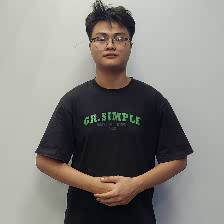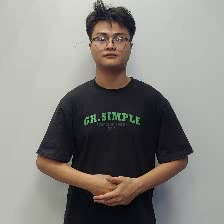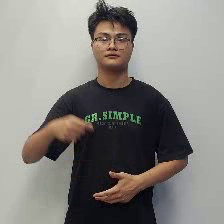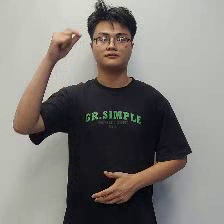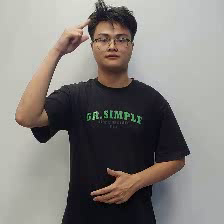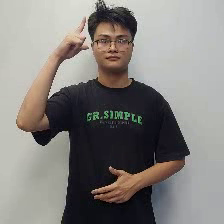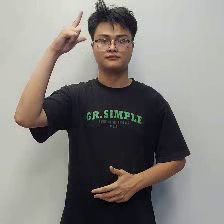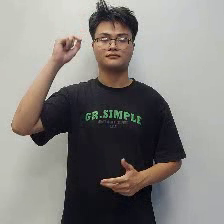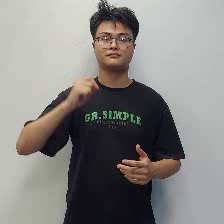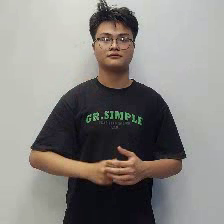Thức dậy